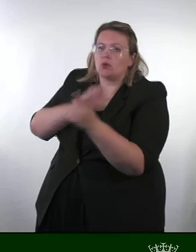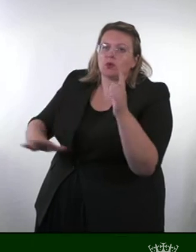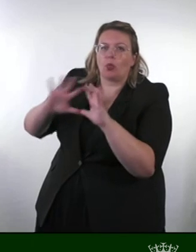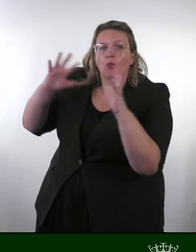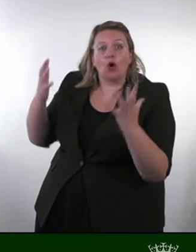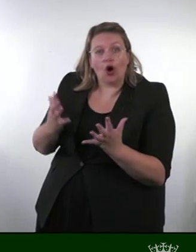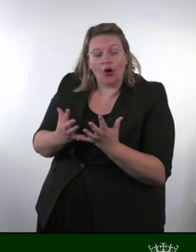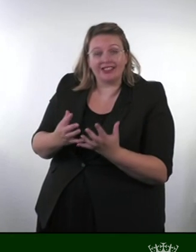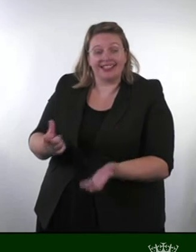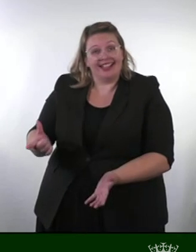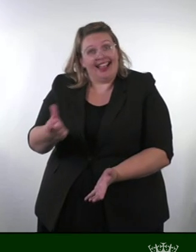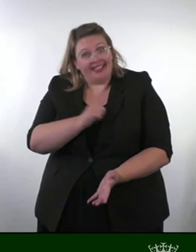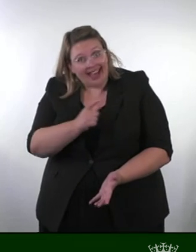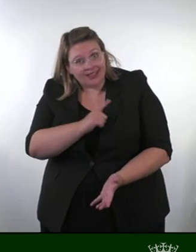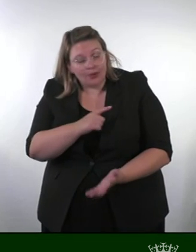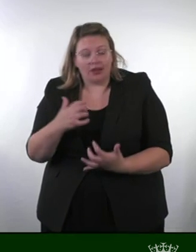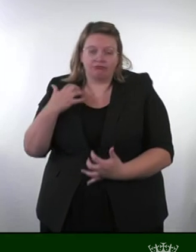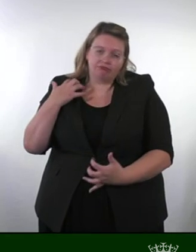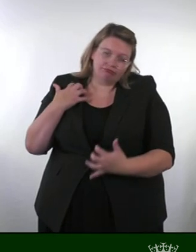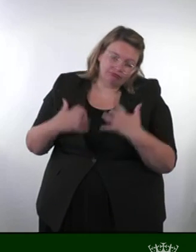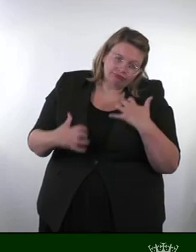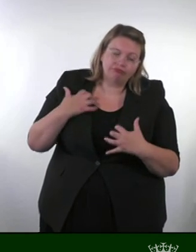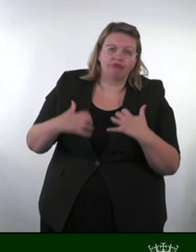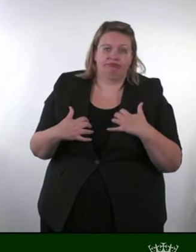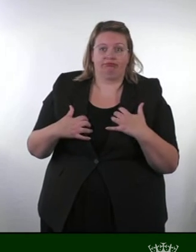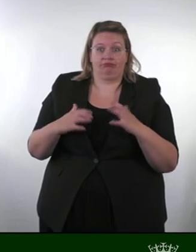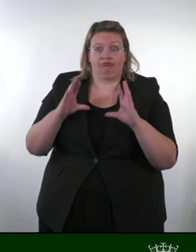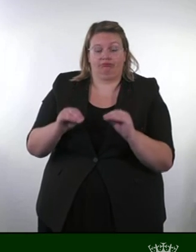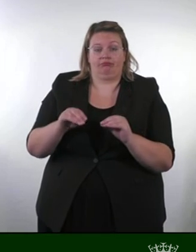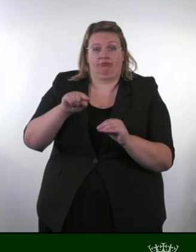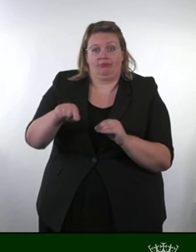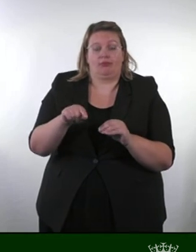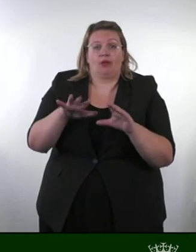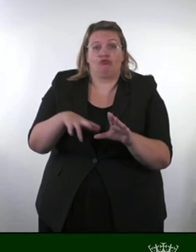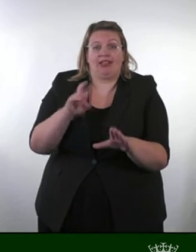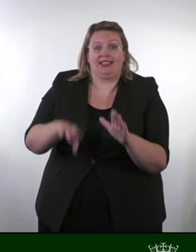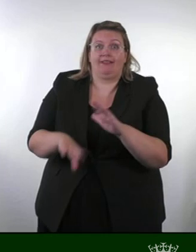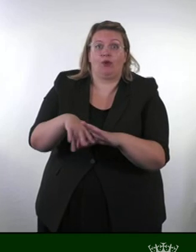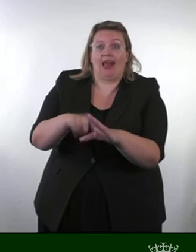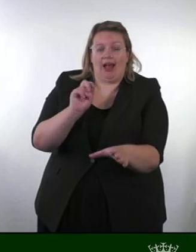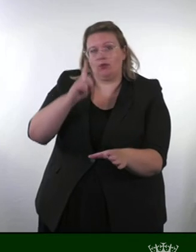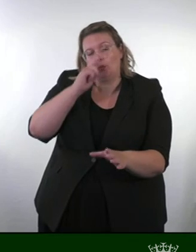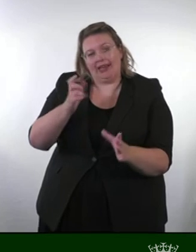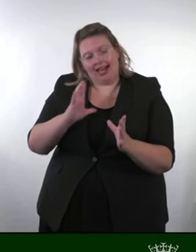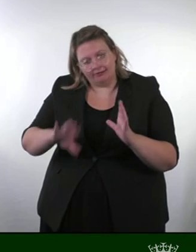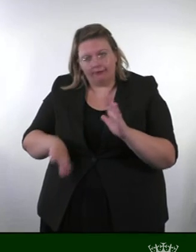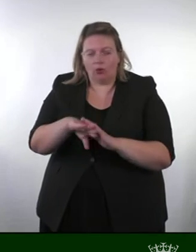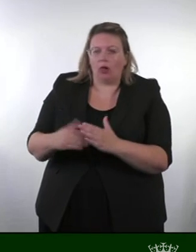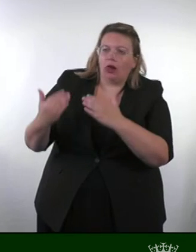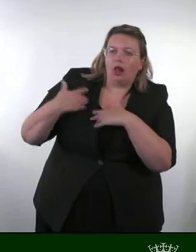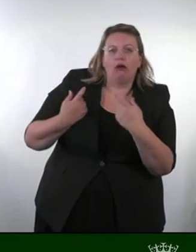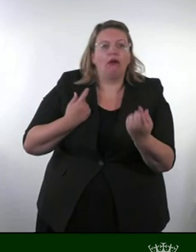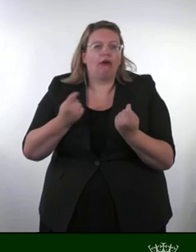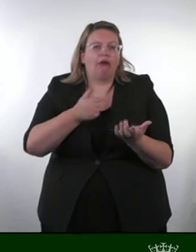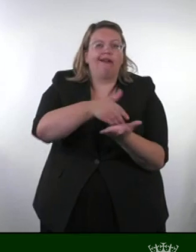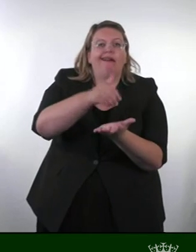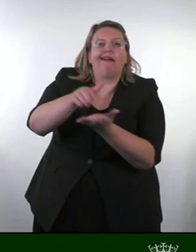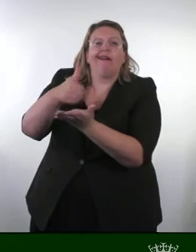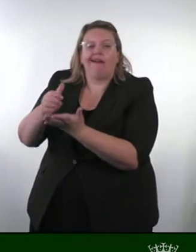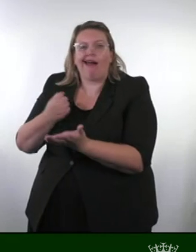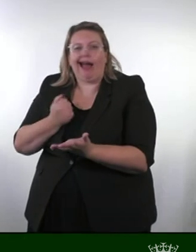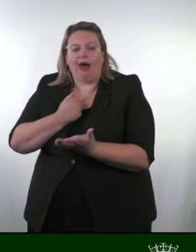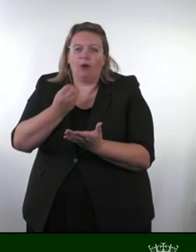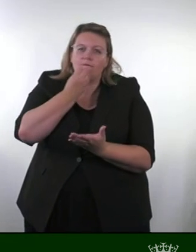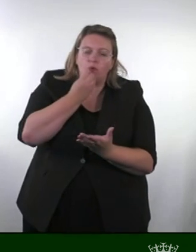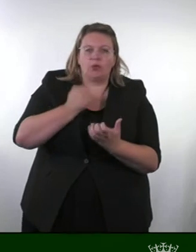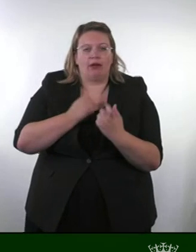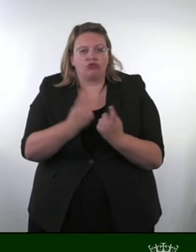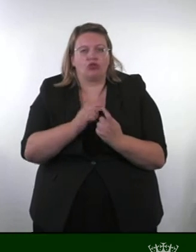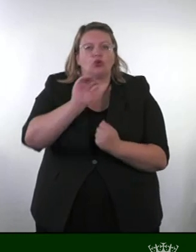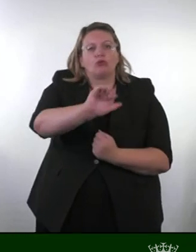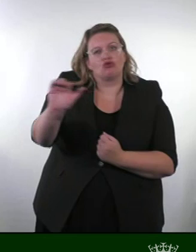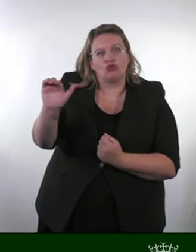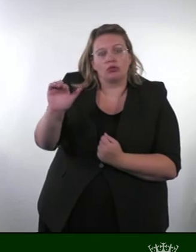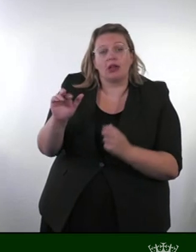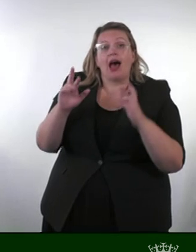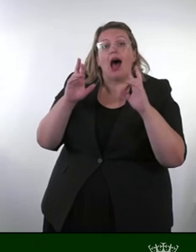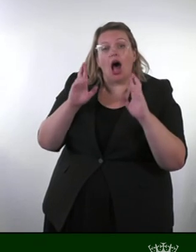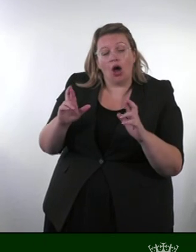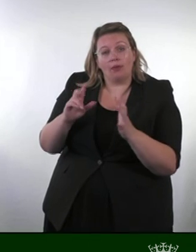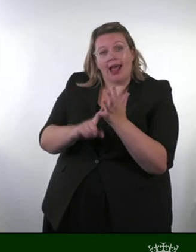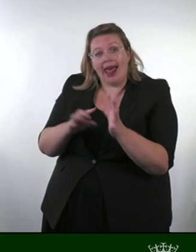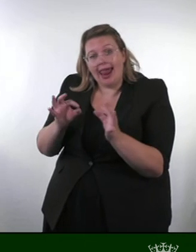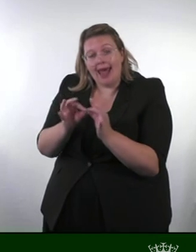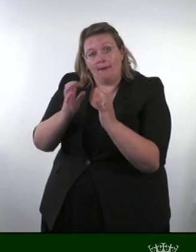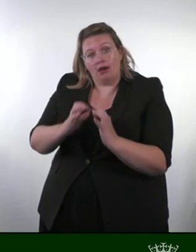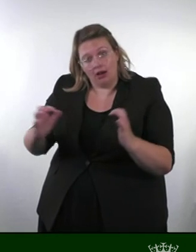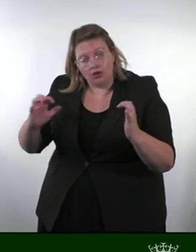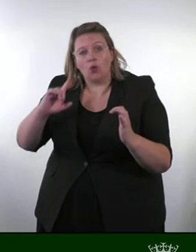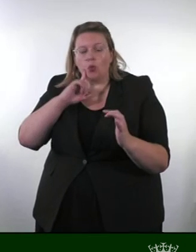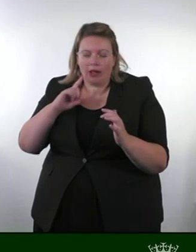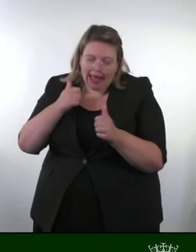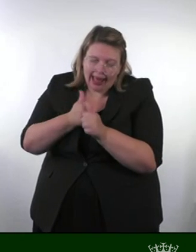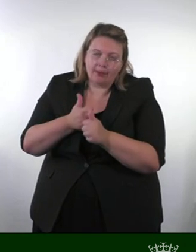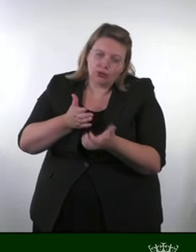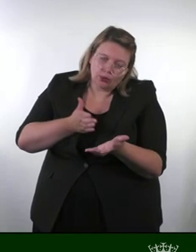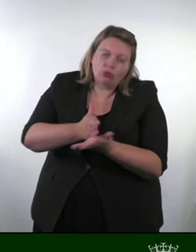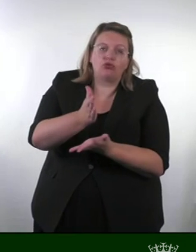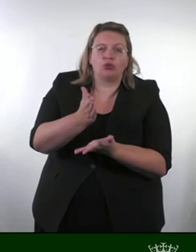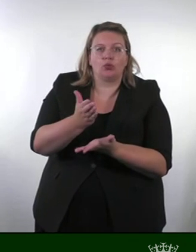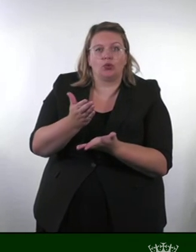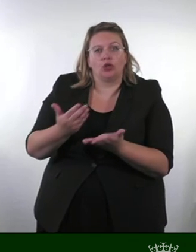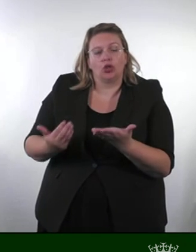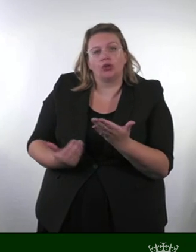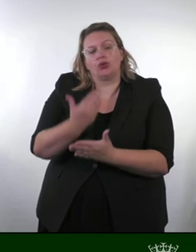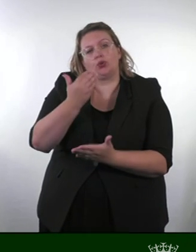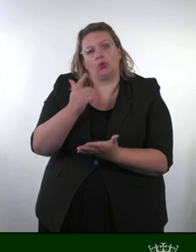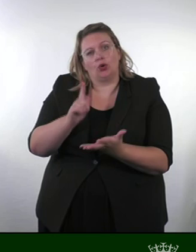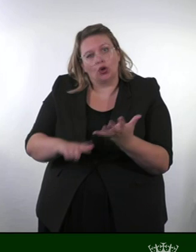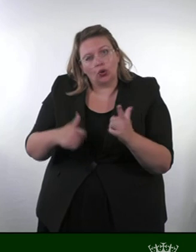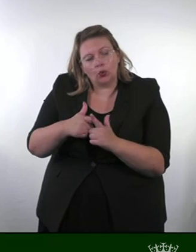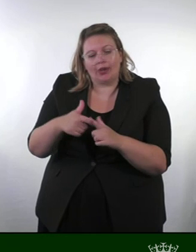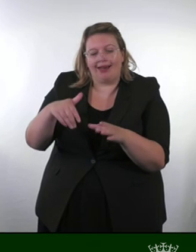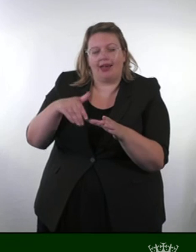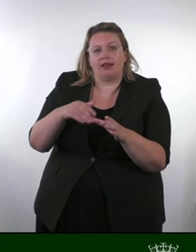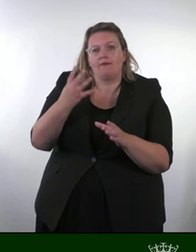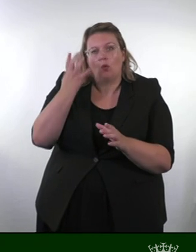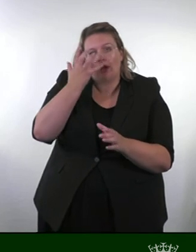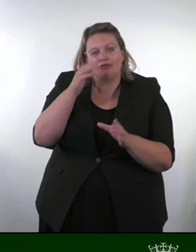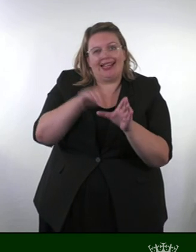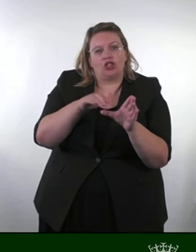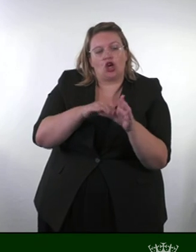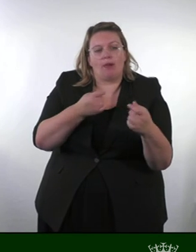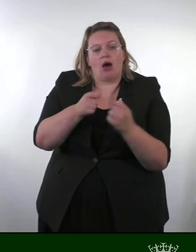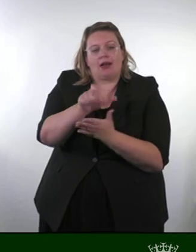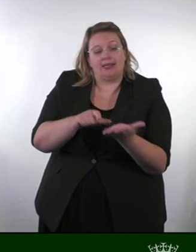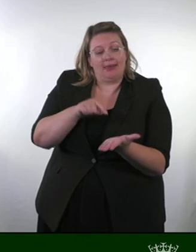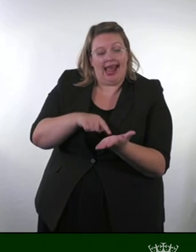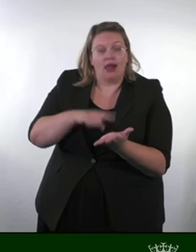That is why I am so much looking forward to that period, which comes at the end of this year, when we will be able to take advantage of the freedoms that Brexit brings, and I hope very much that Opposition Members will join the whole House in pushing through the valuable United Kingdom Internal Market Bill, which will help